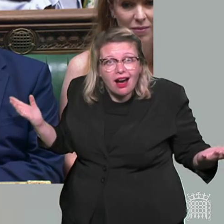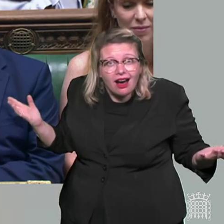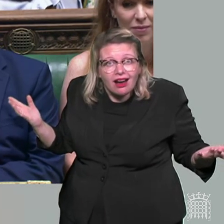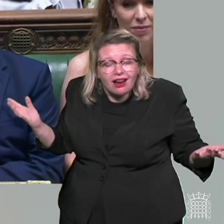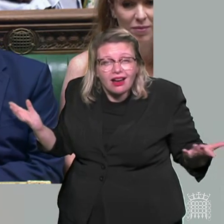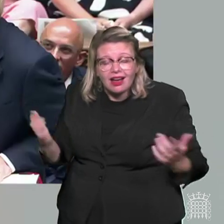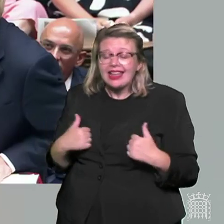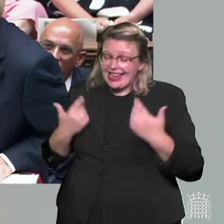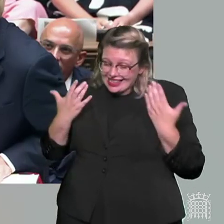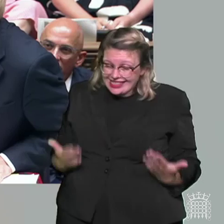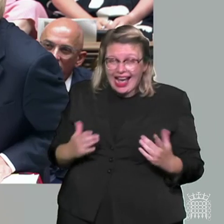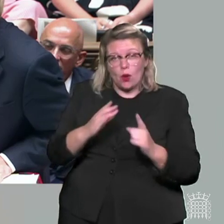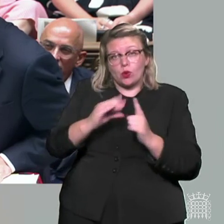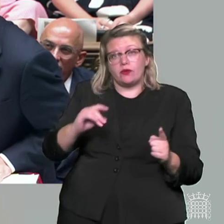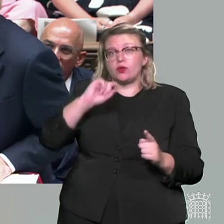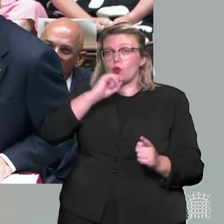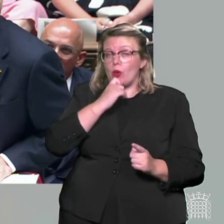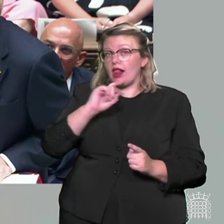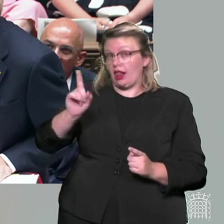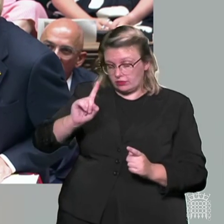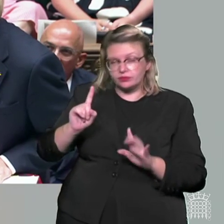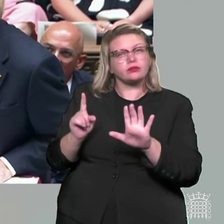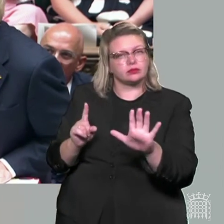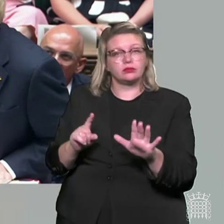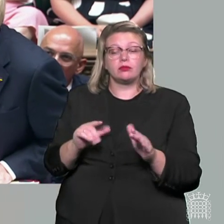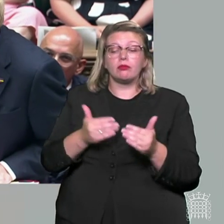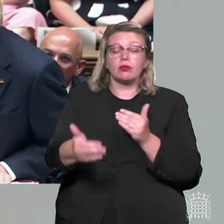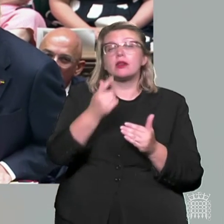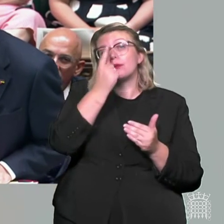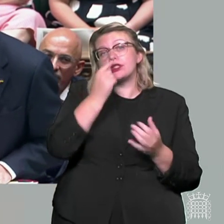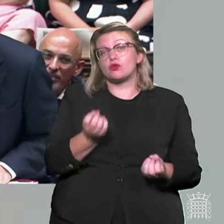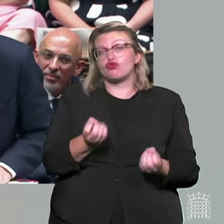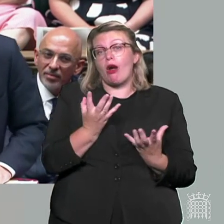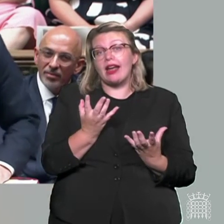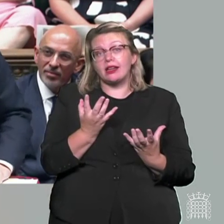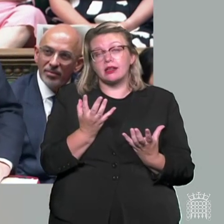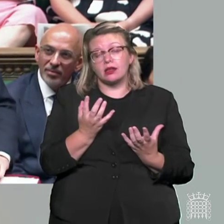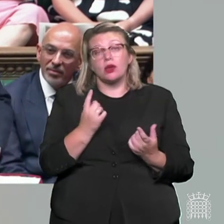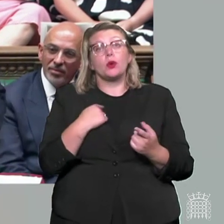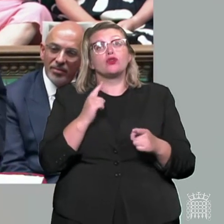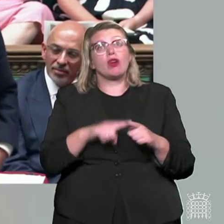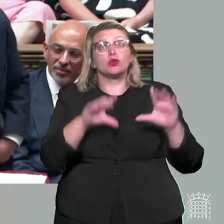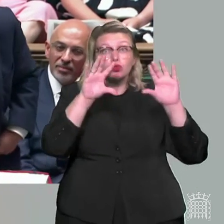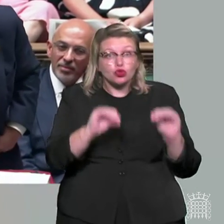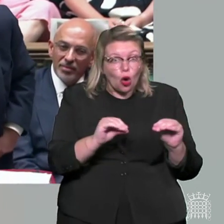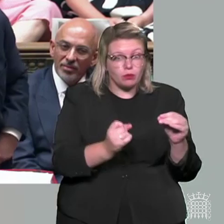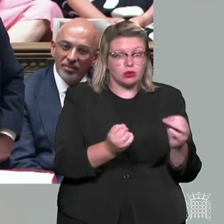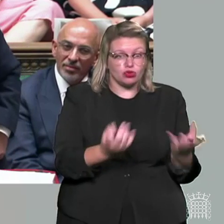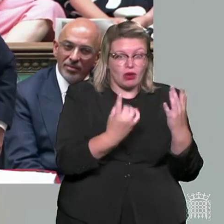We are now bringing forward measures, in the face of strikes, to outlaw wildcat strikes.